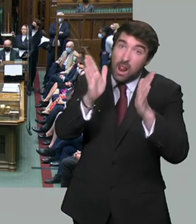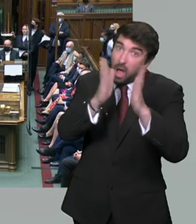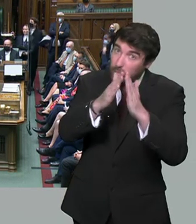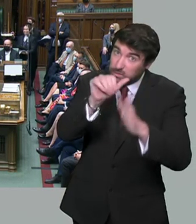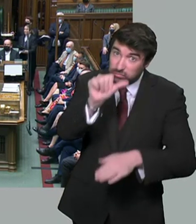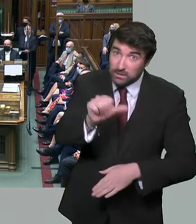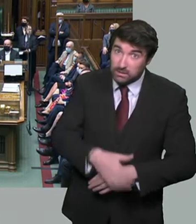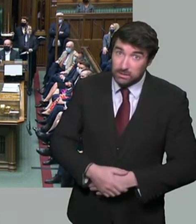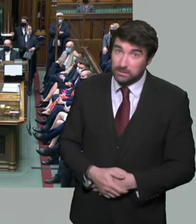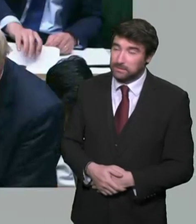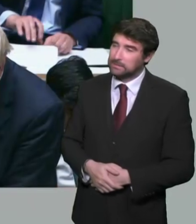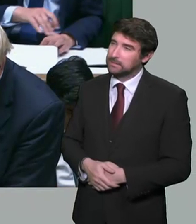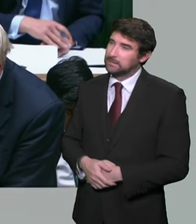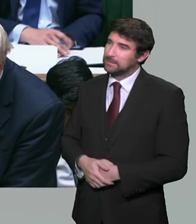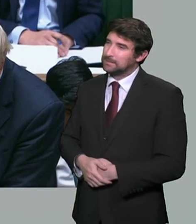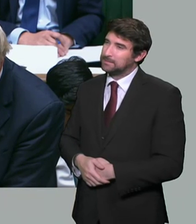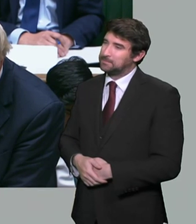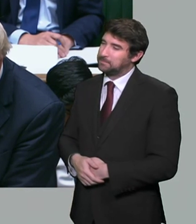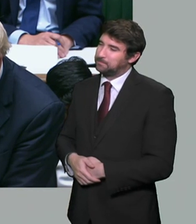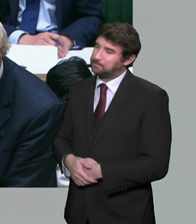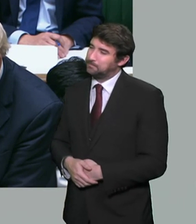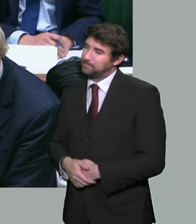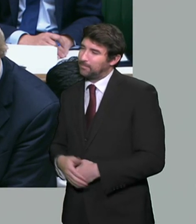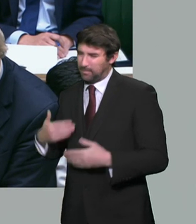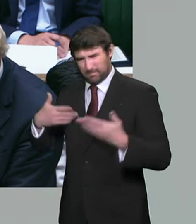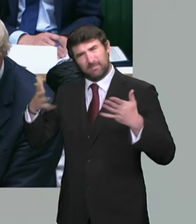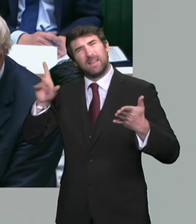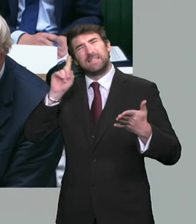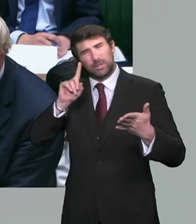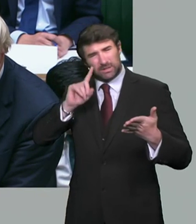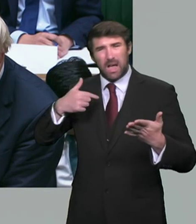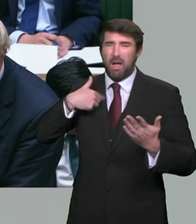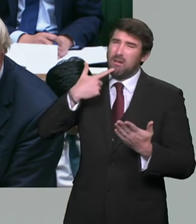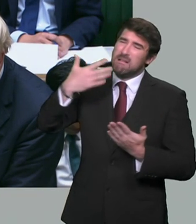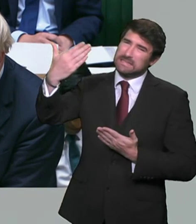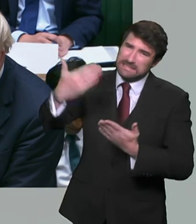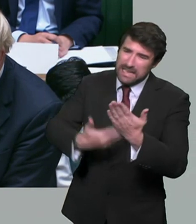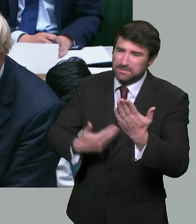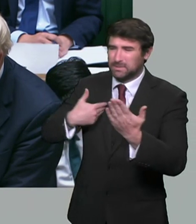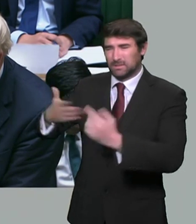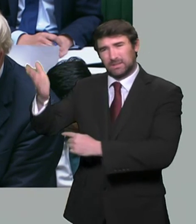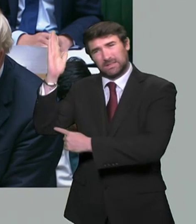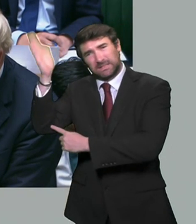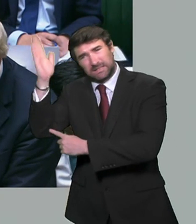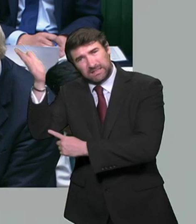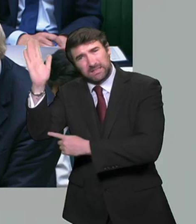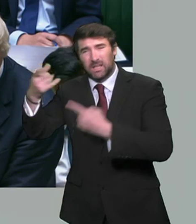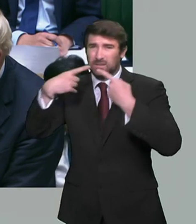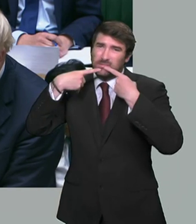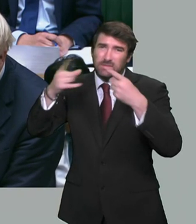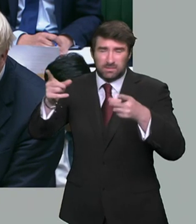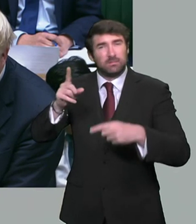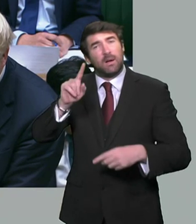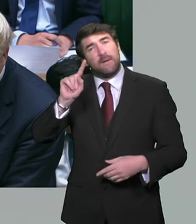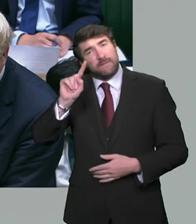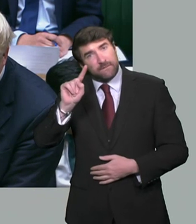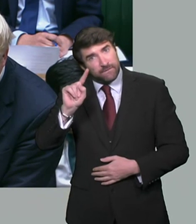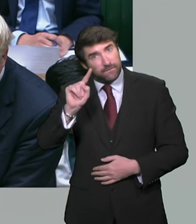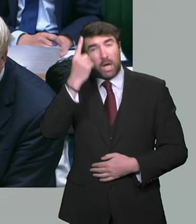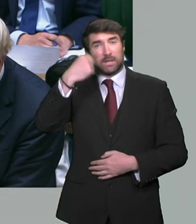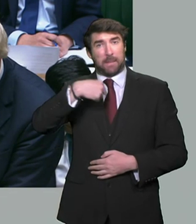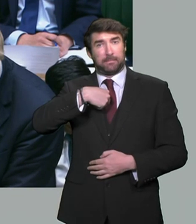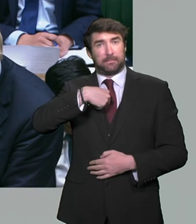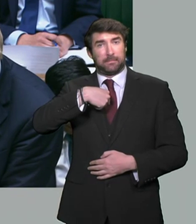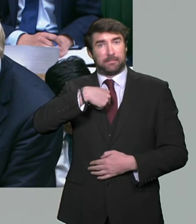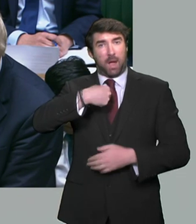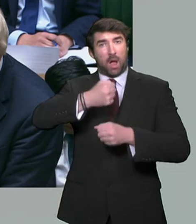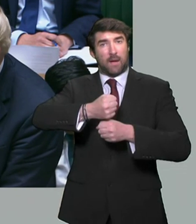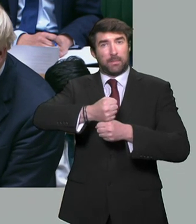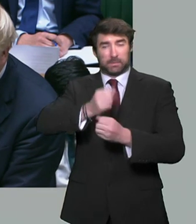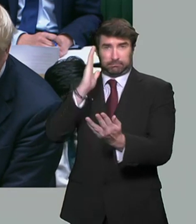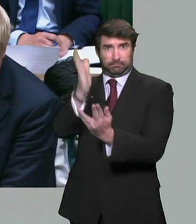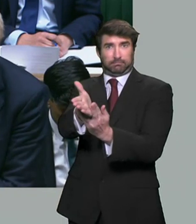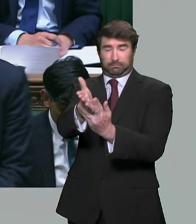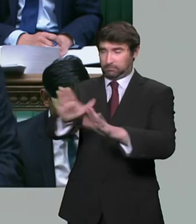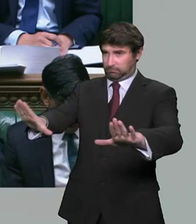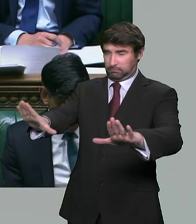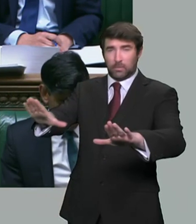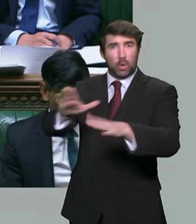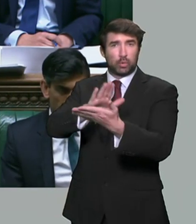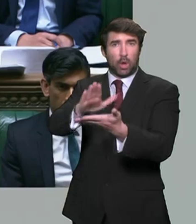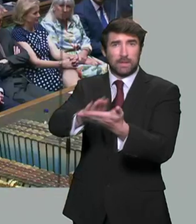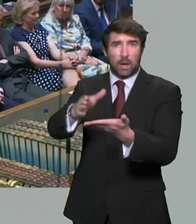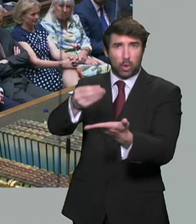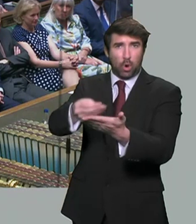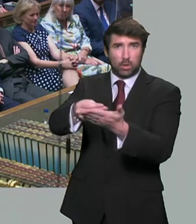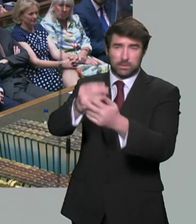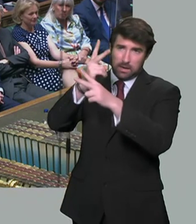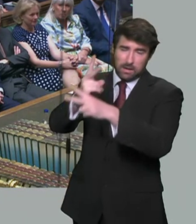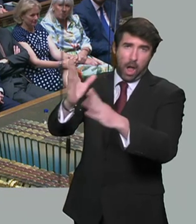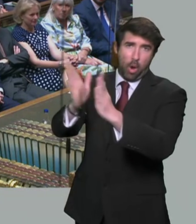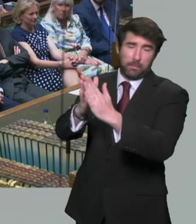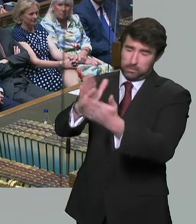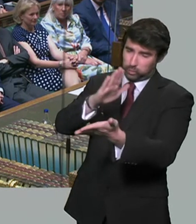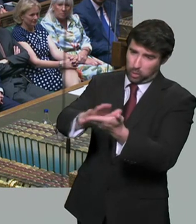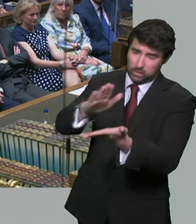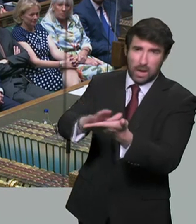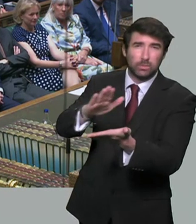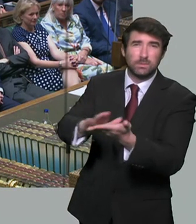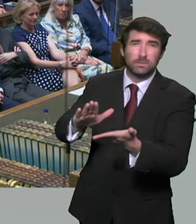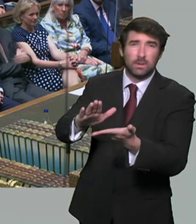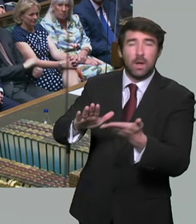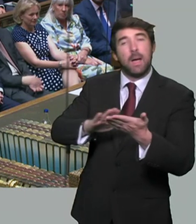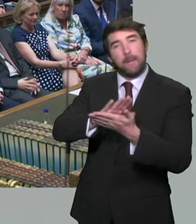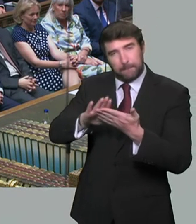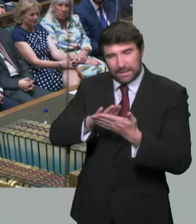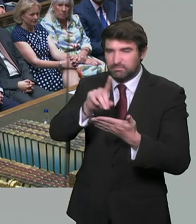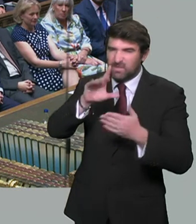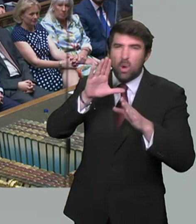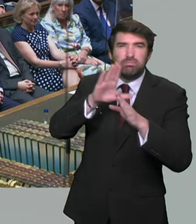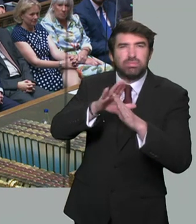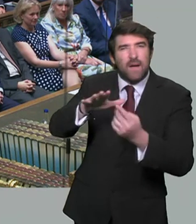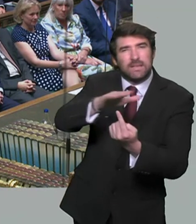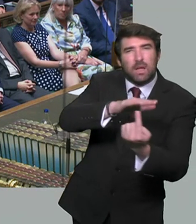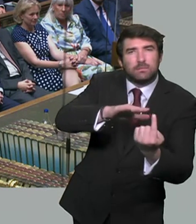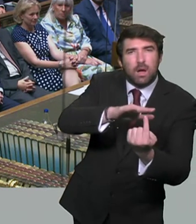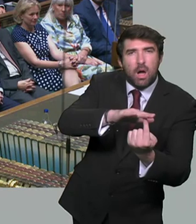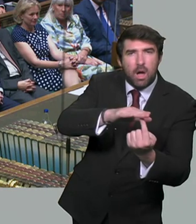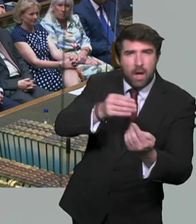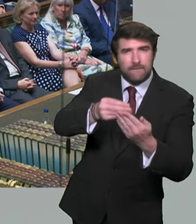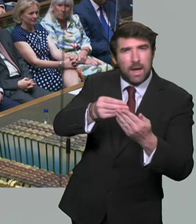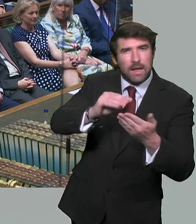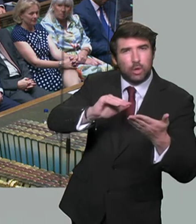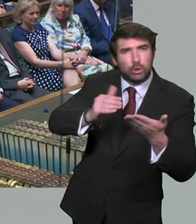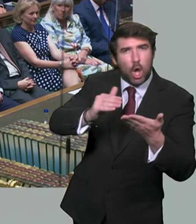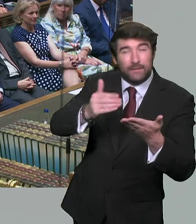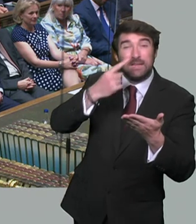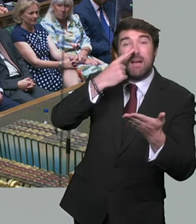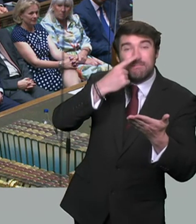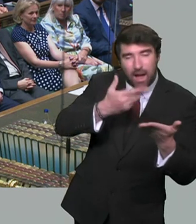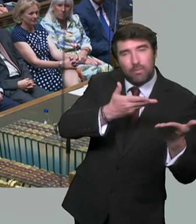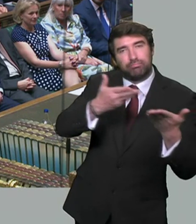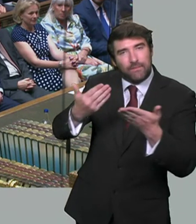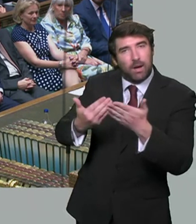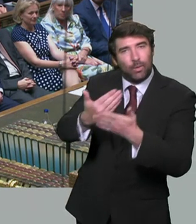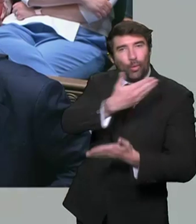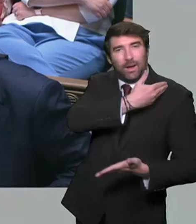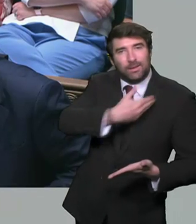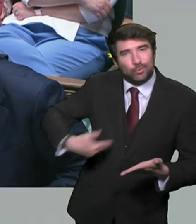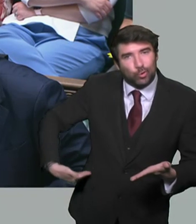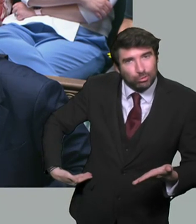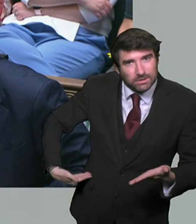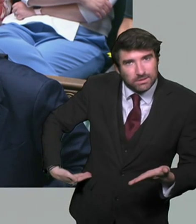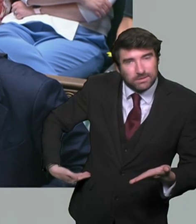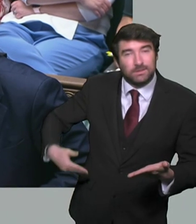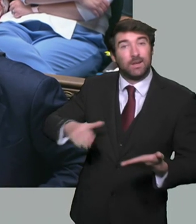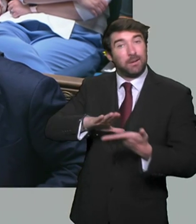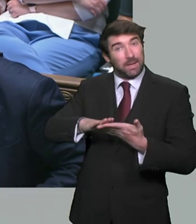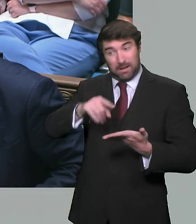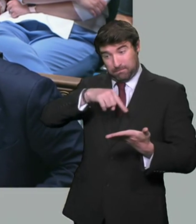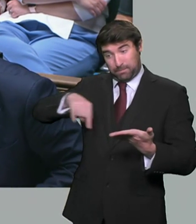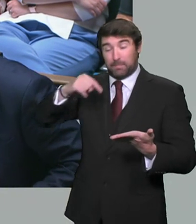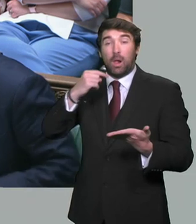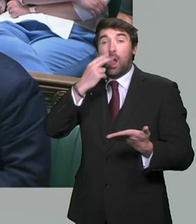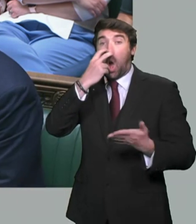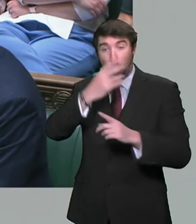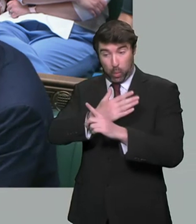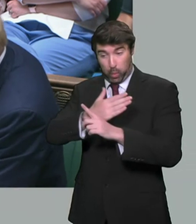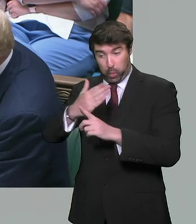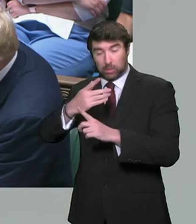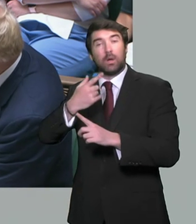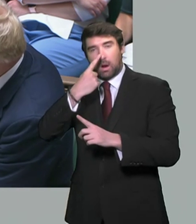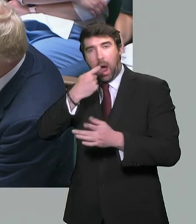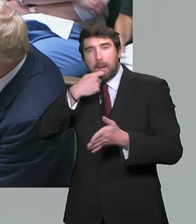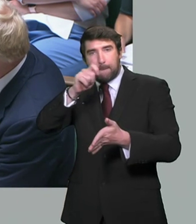As I think everybody understood in the long statement yesterday, this is the first time that the state has come in to deal with the threat of these catastrophic costs, thereby enabling the private sector—the financial services industry—to supply the insurance products that people need to guarantee themselves against the cost of care.